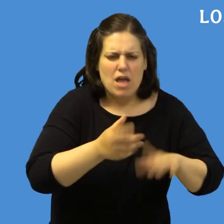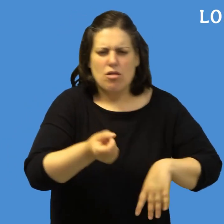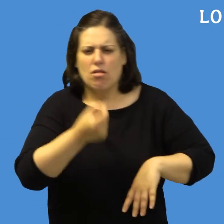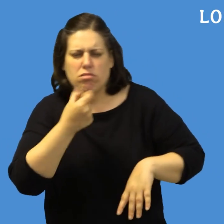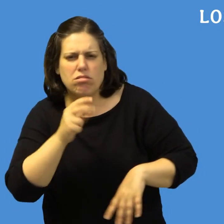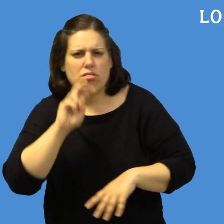droga